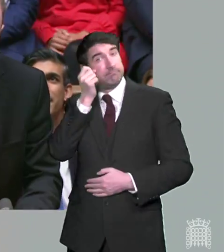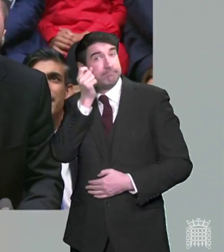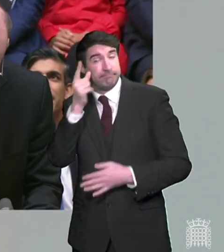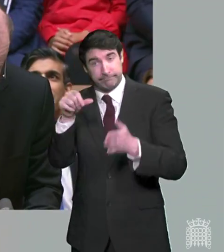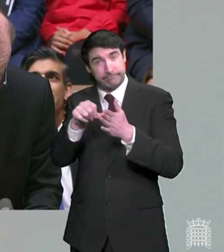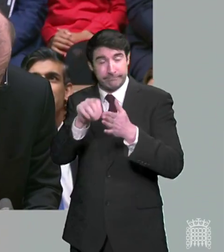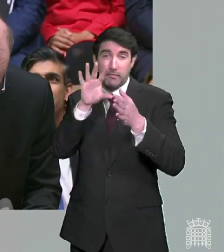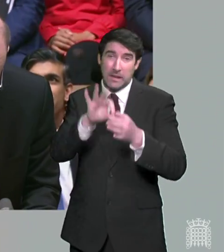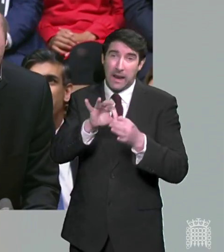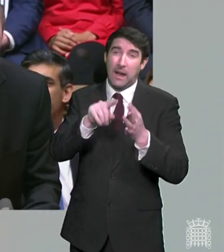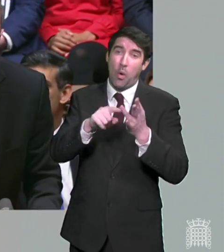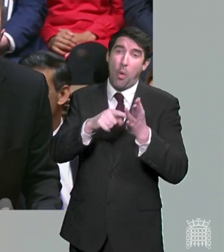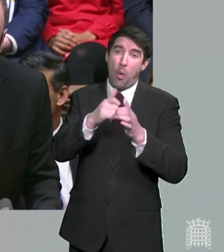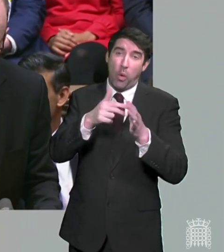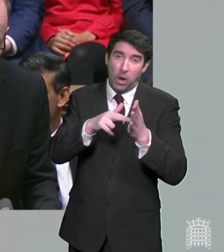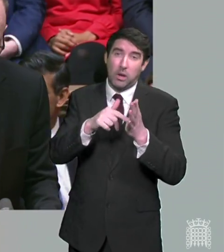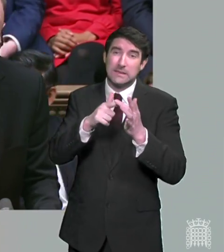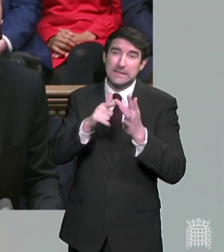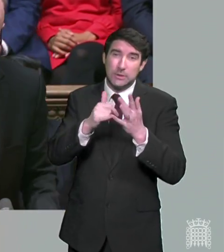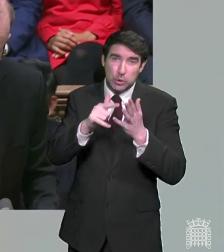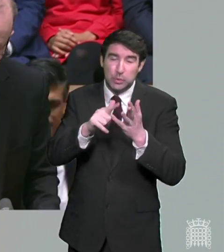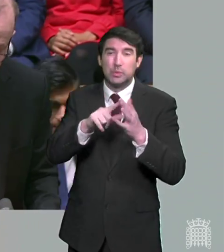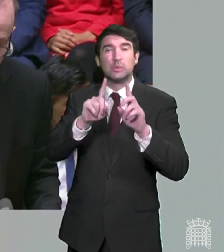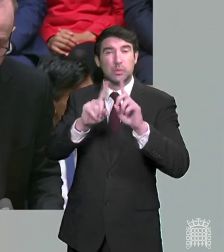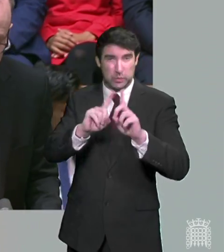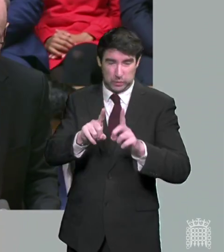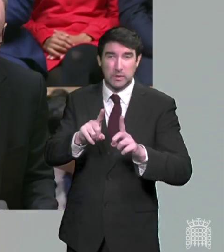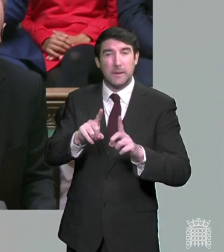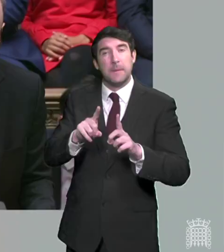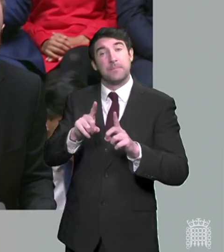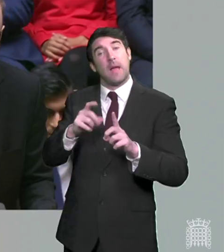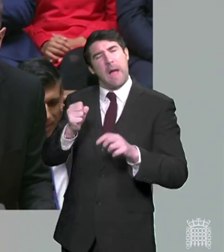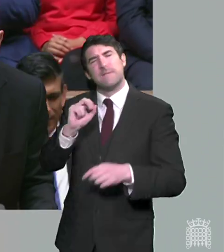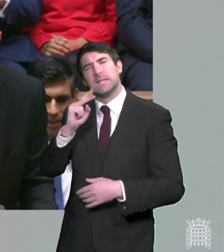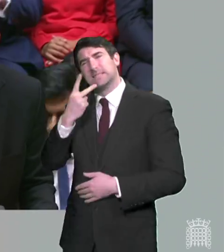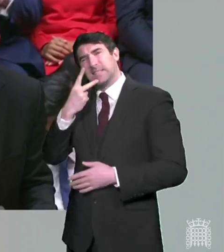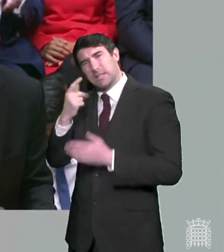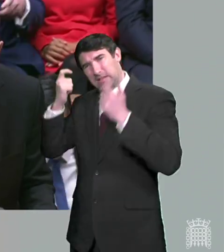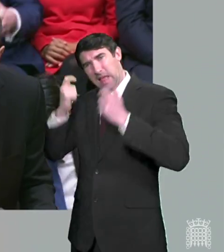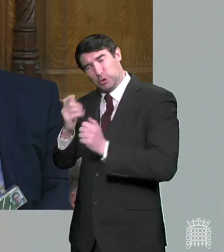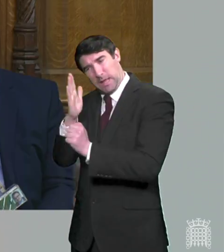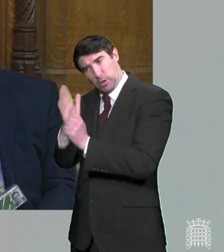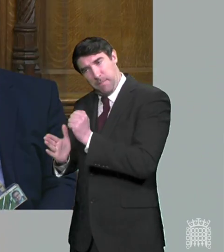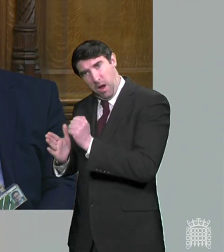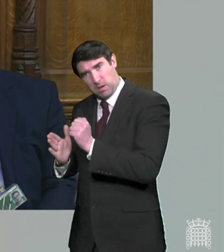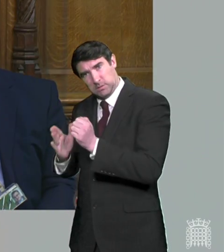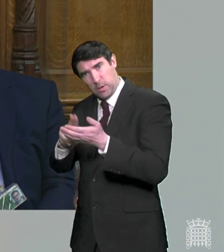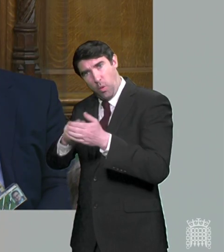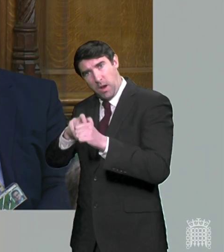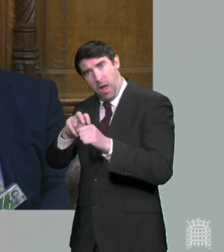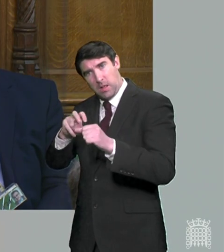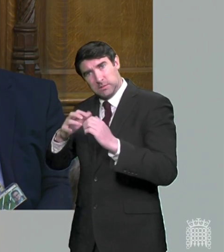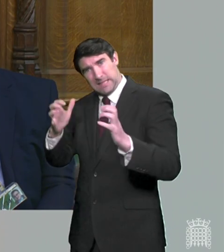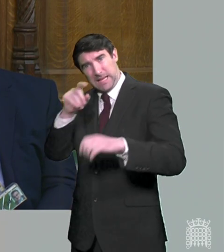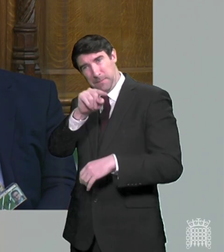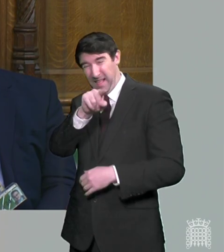There is a piece of secondary legislation that should have been passed by the Northern Ireland Assembly.